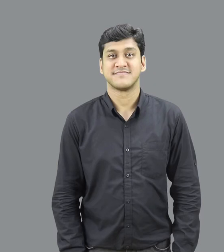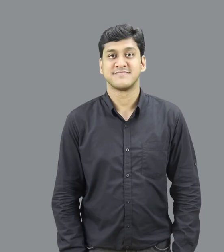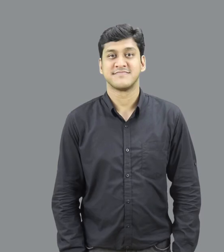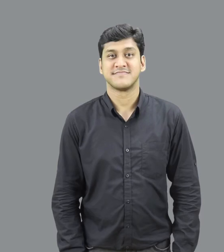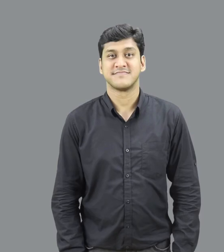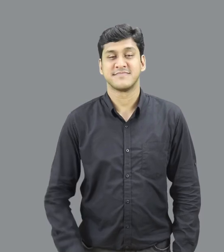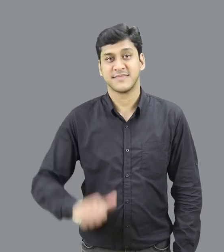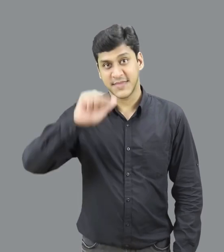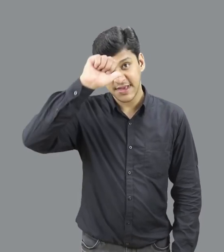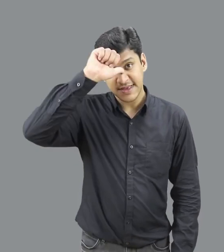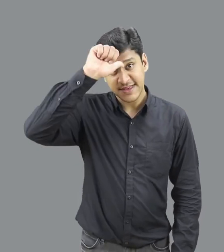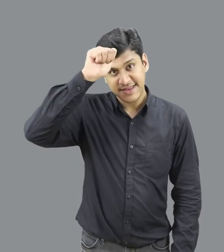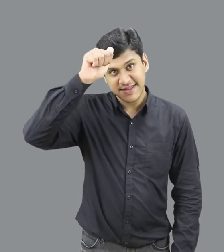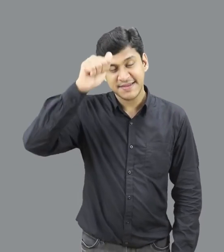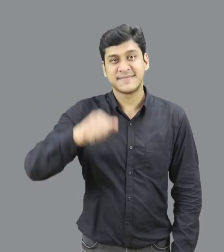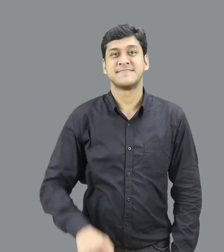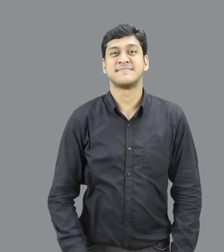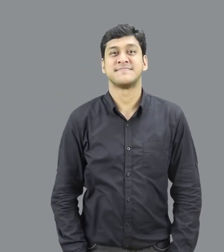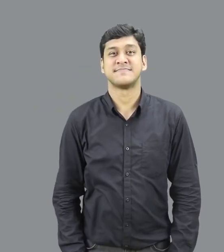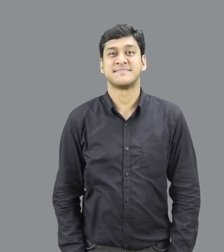Bharat